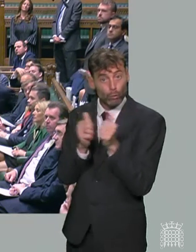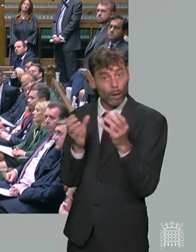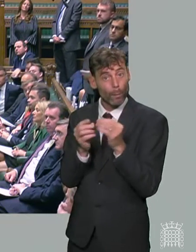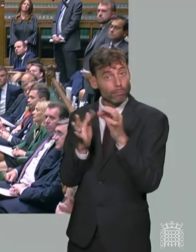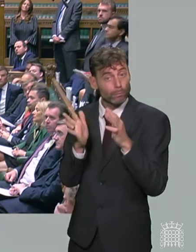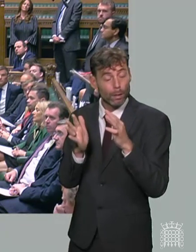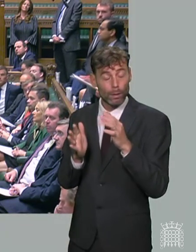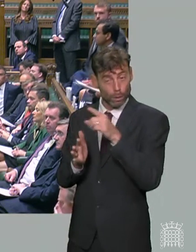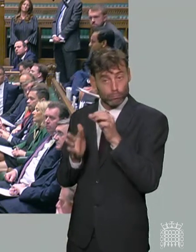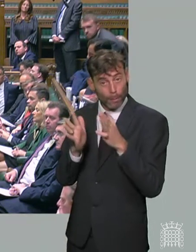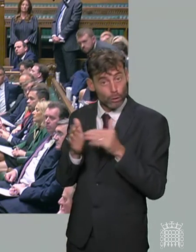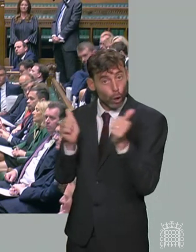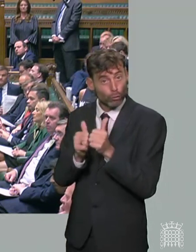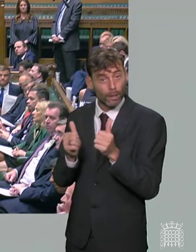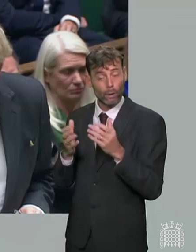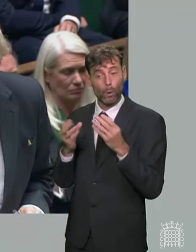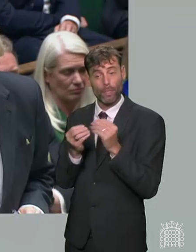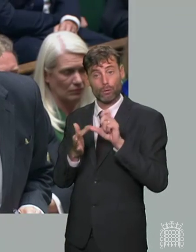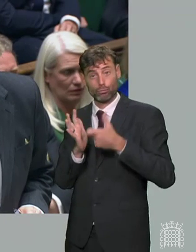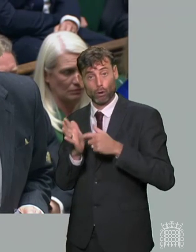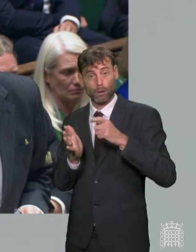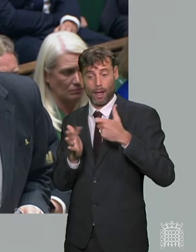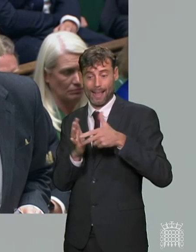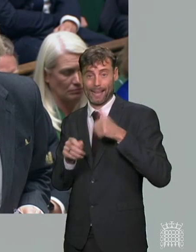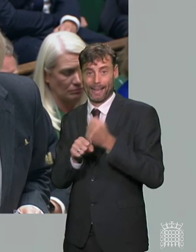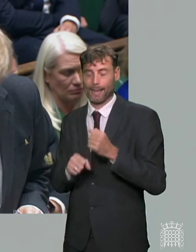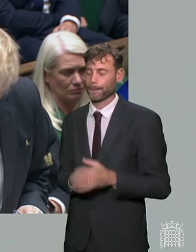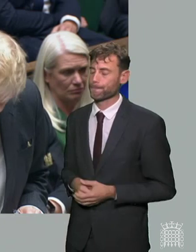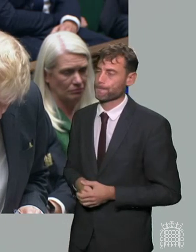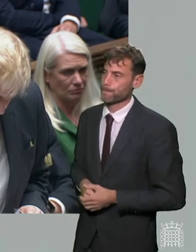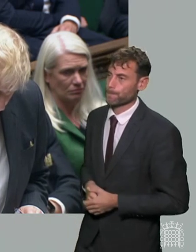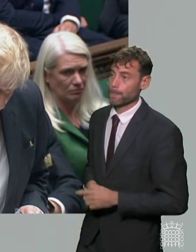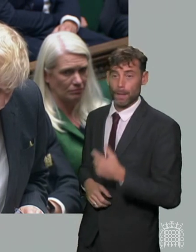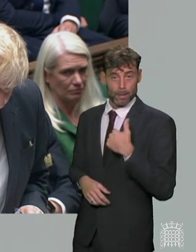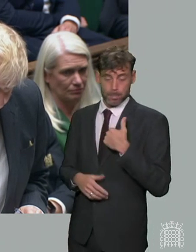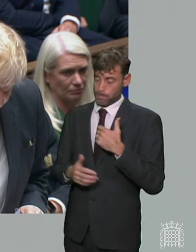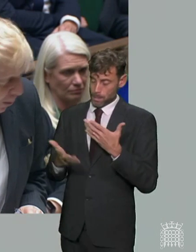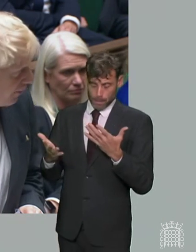I have great respect for Dr Kingdon as I have for my right honourable Friend.